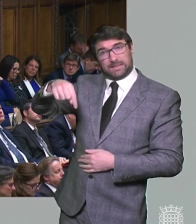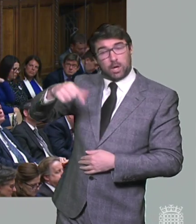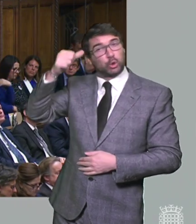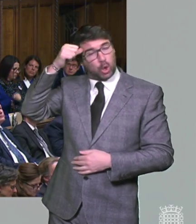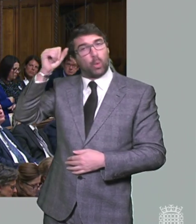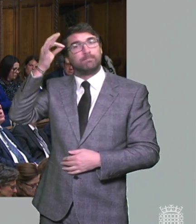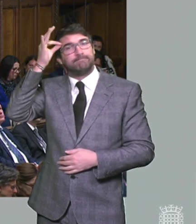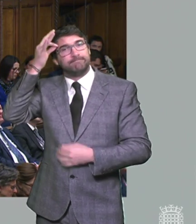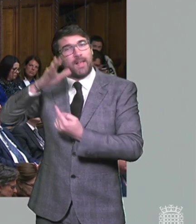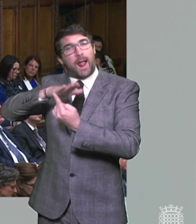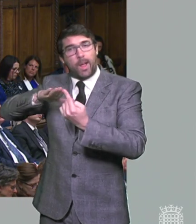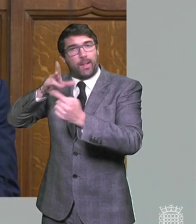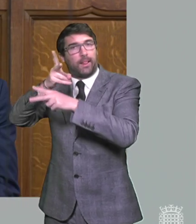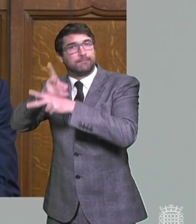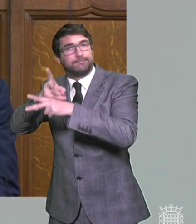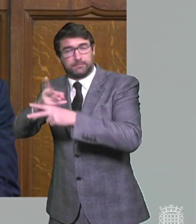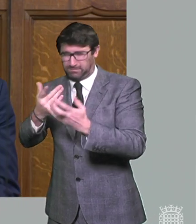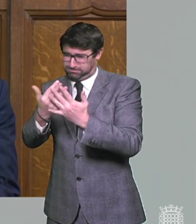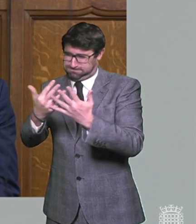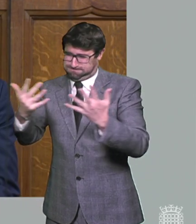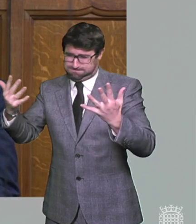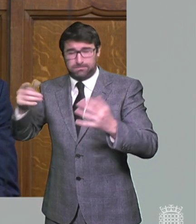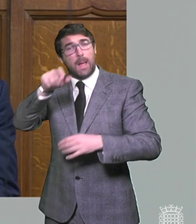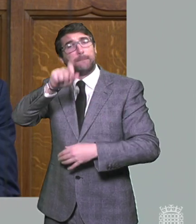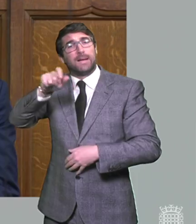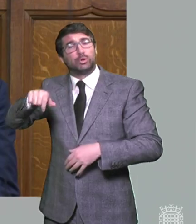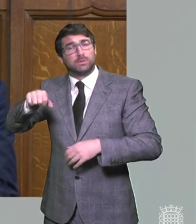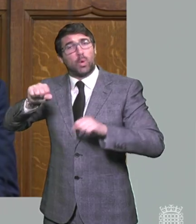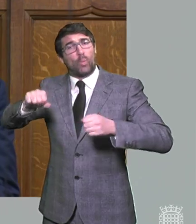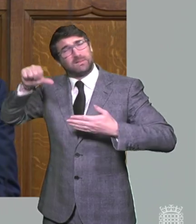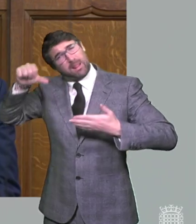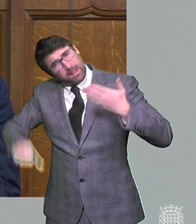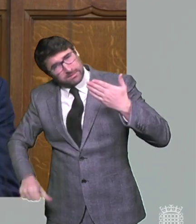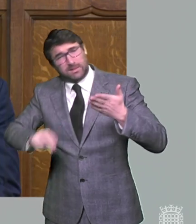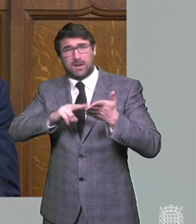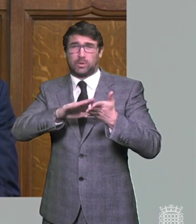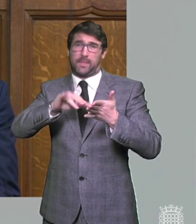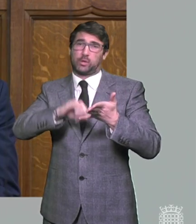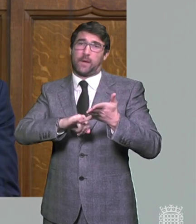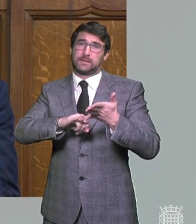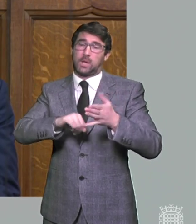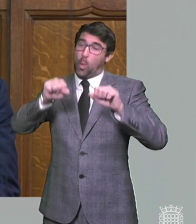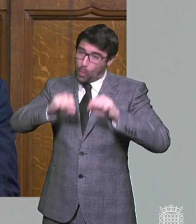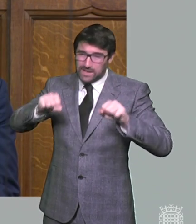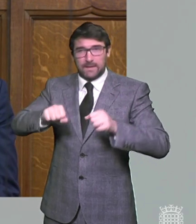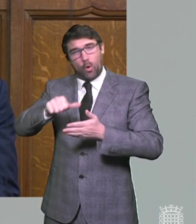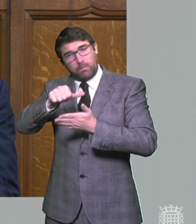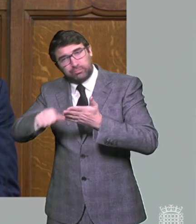The Health and Social Care Secretary’s priorities are absolutely right, including her B—tackling the backlog.